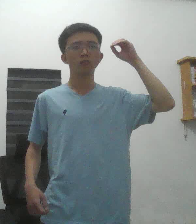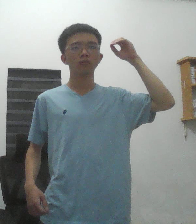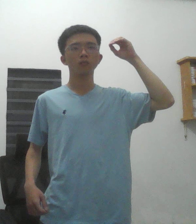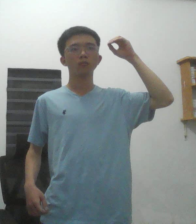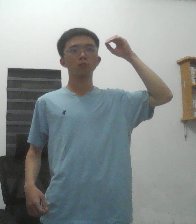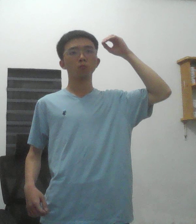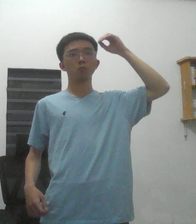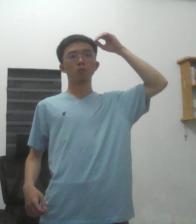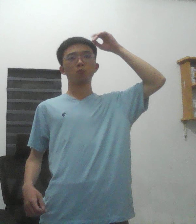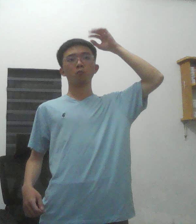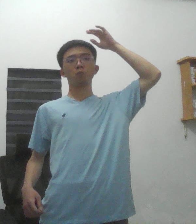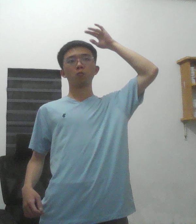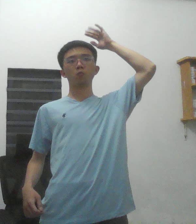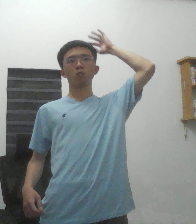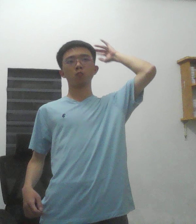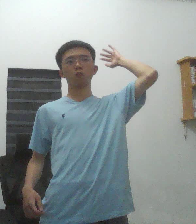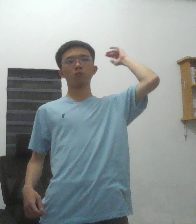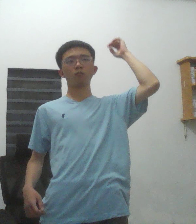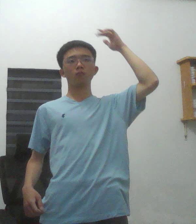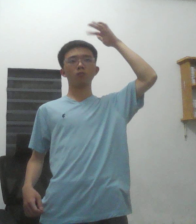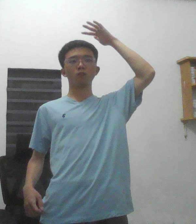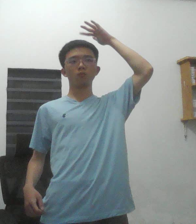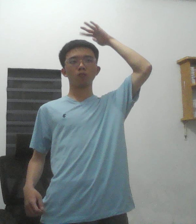vo ly